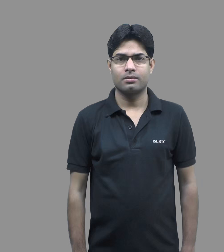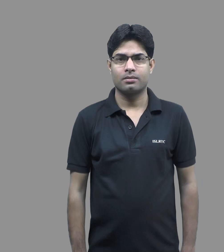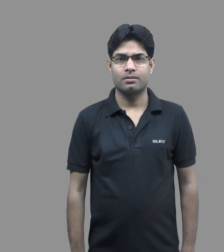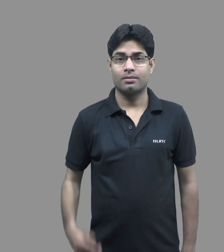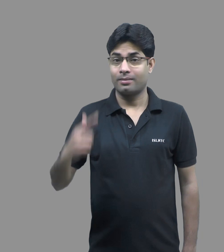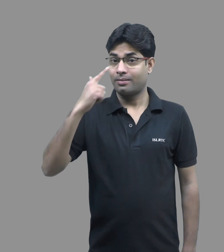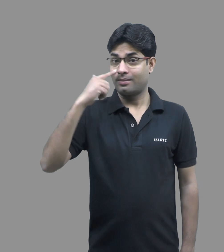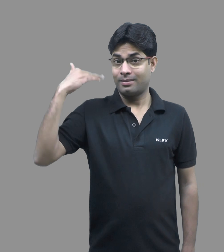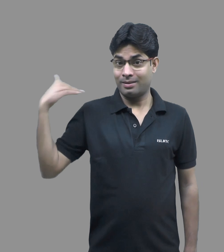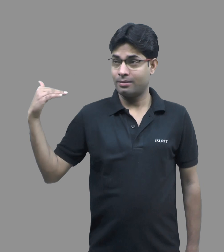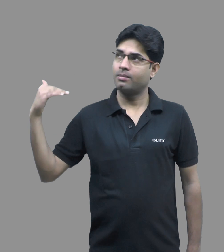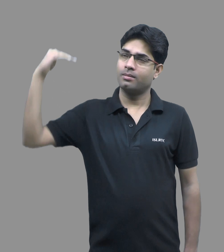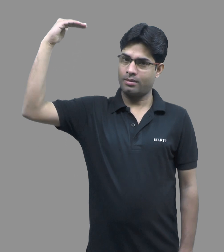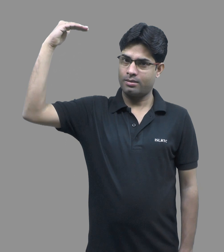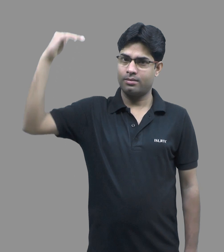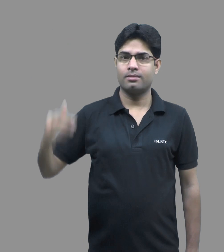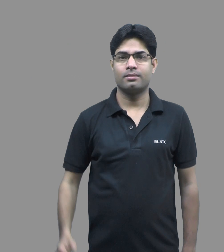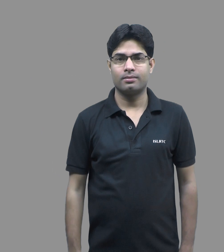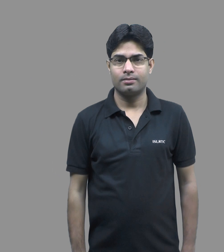Older Sister Elder Sister